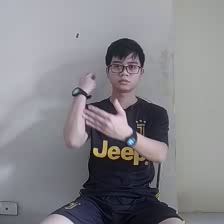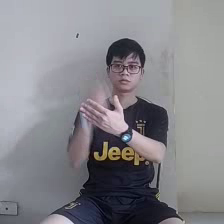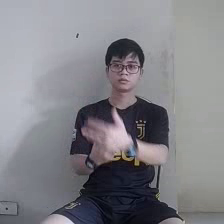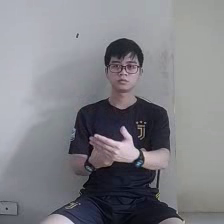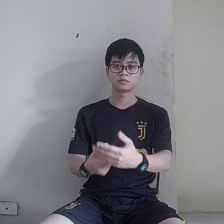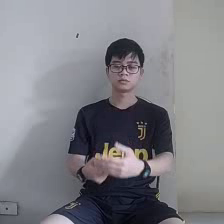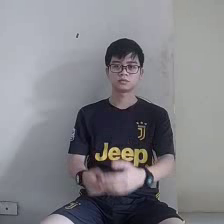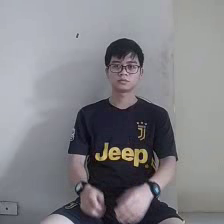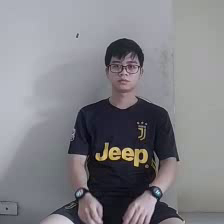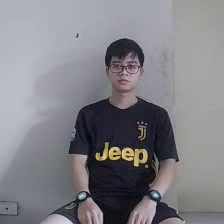Phạt